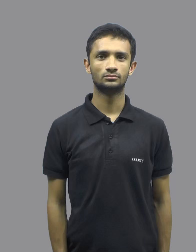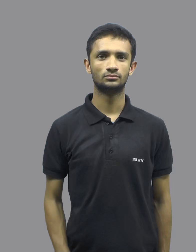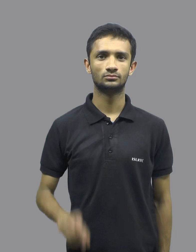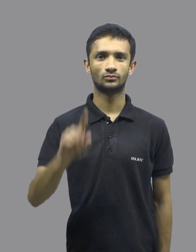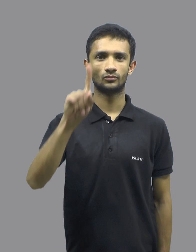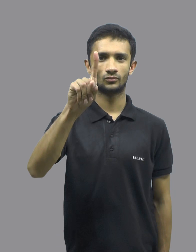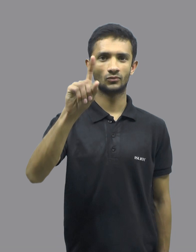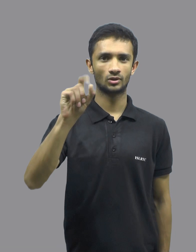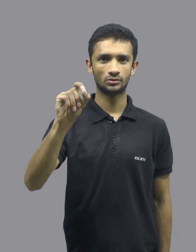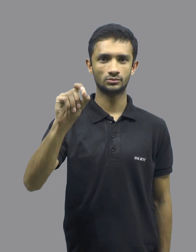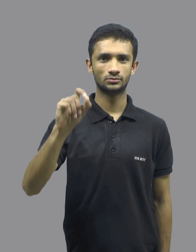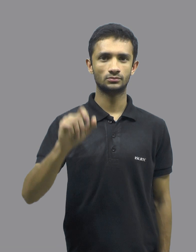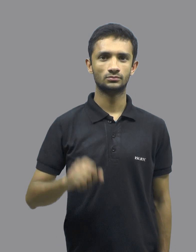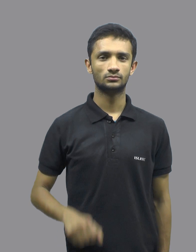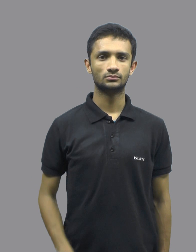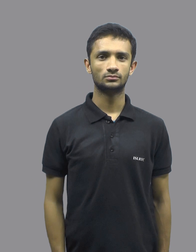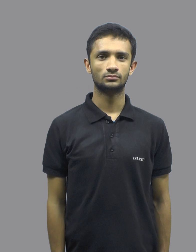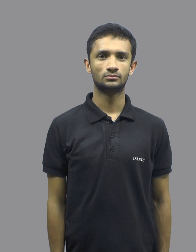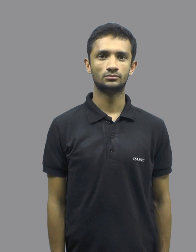10 Ten